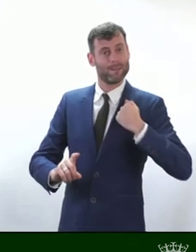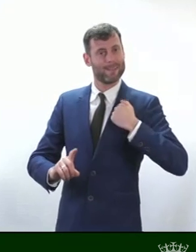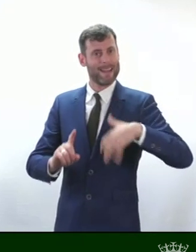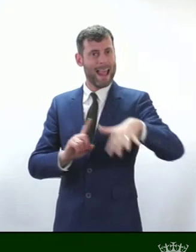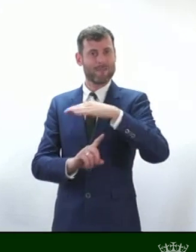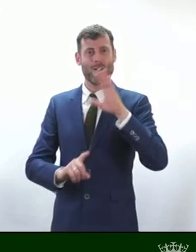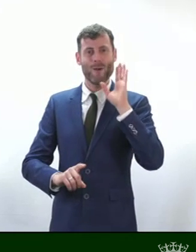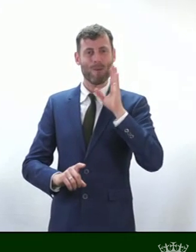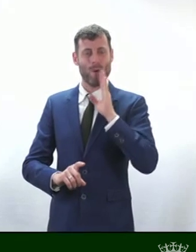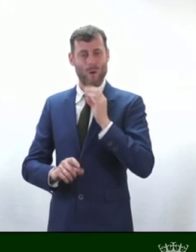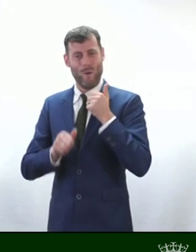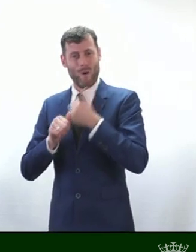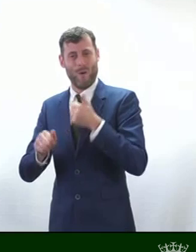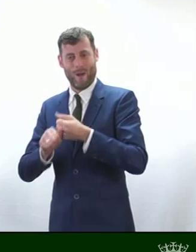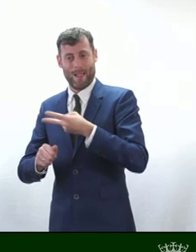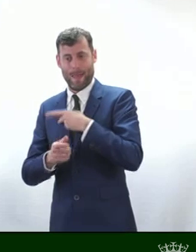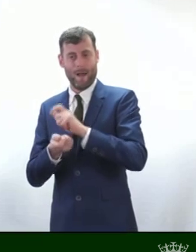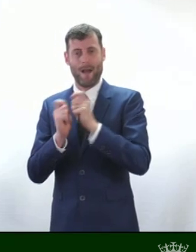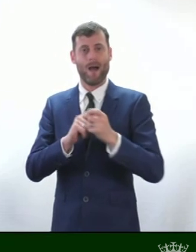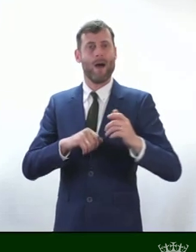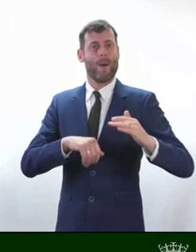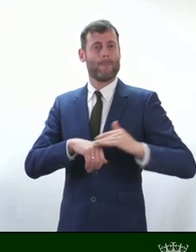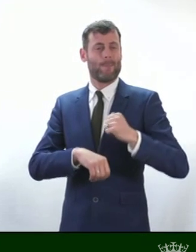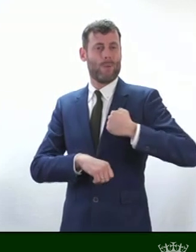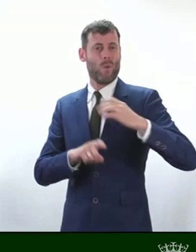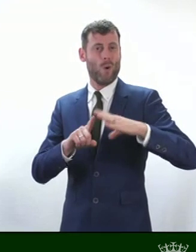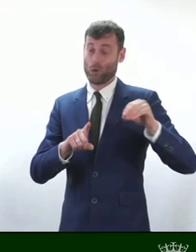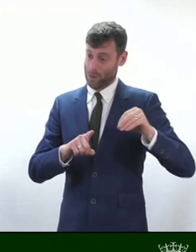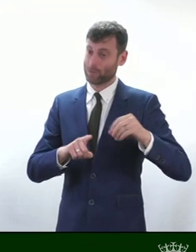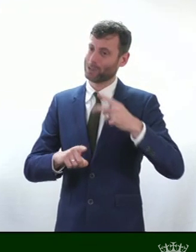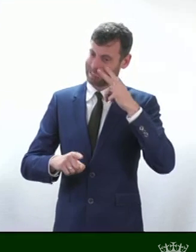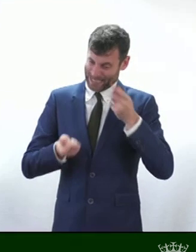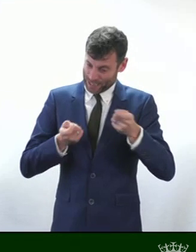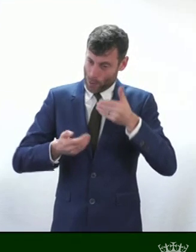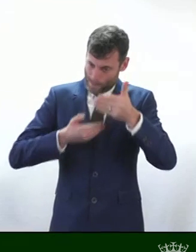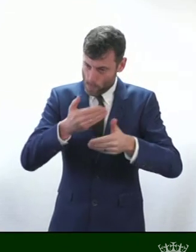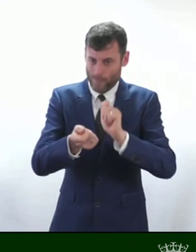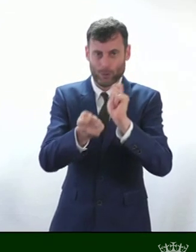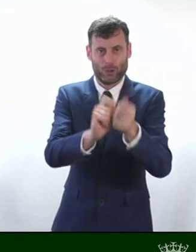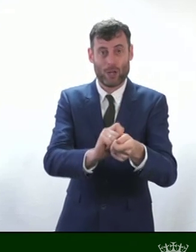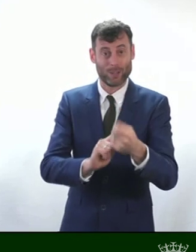I thank my hon. Friend and congratulate him on his achievement and on his anniversary.